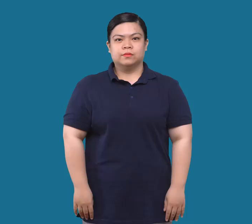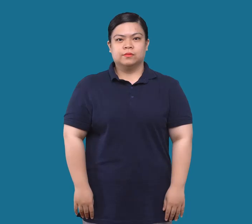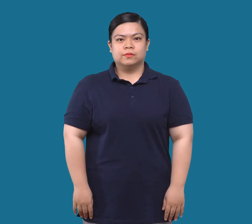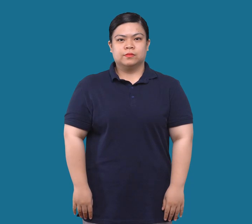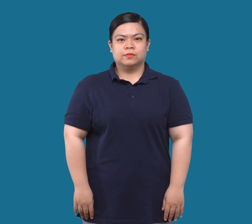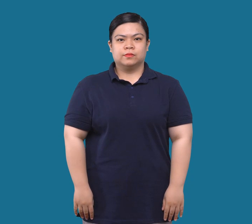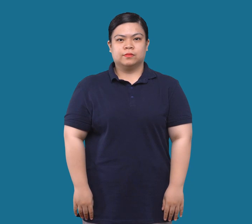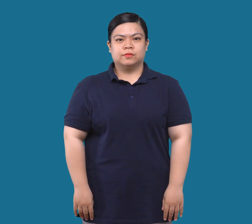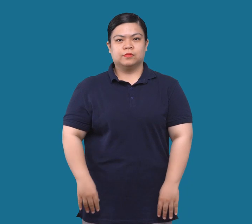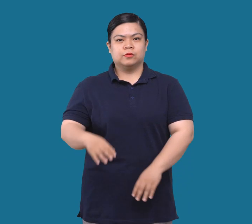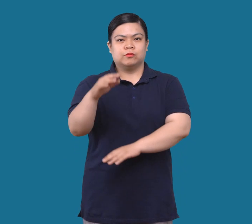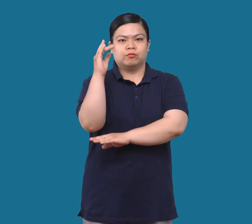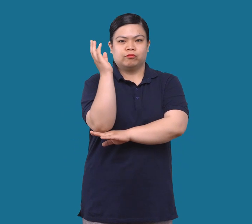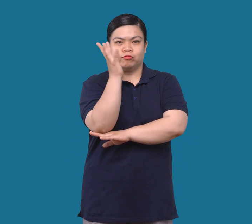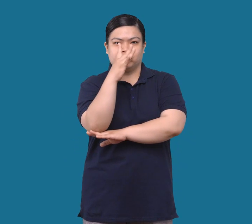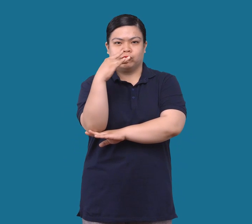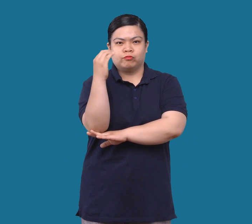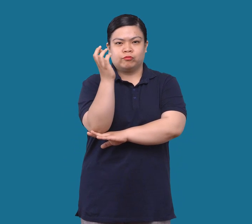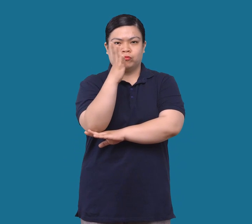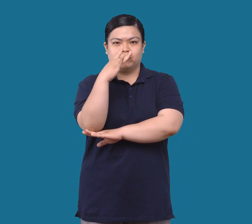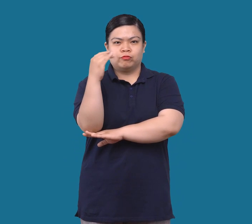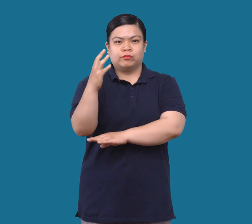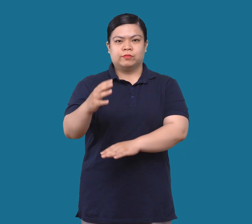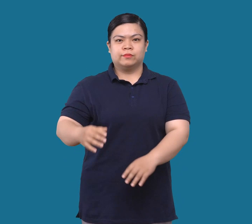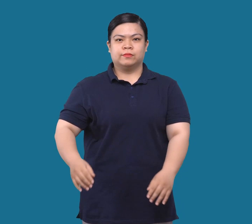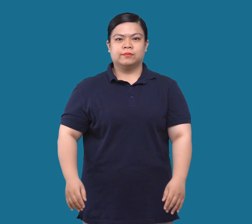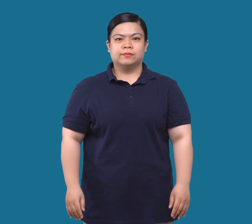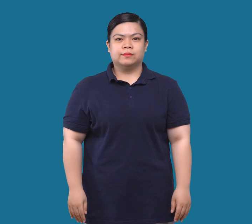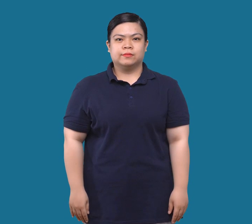rong biển